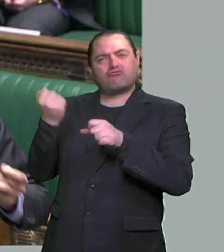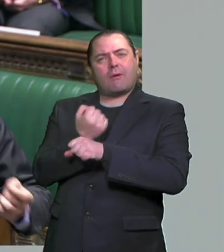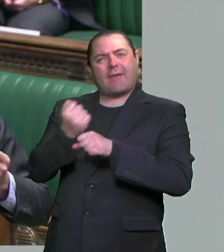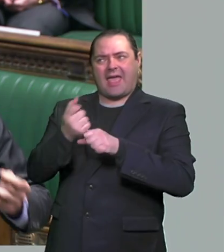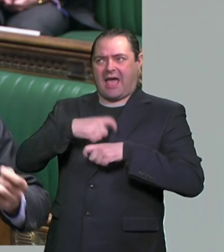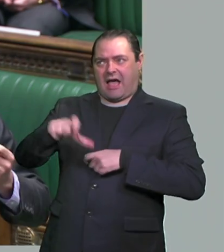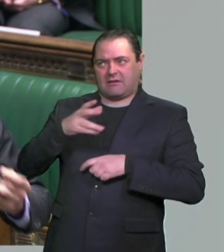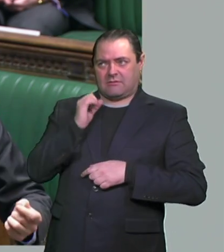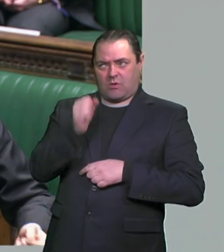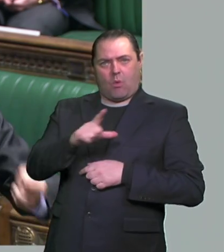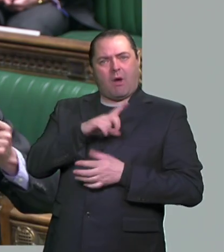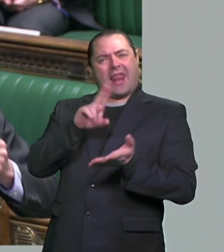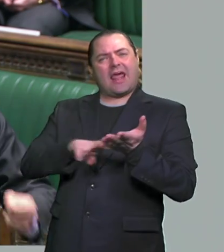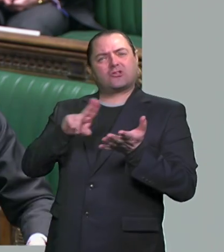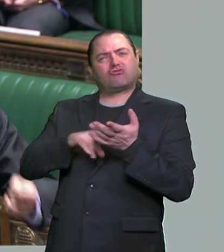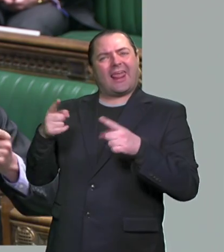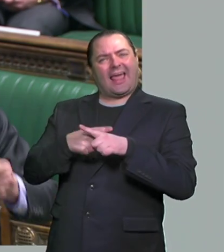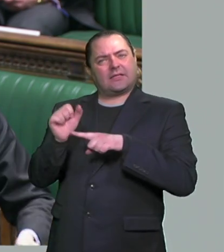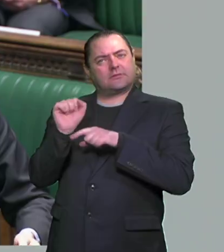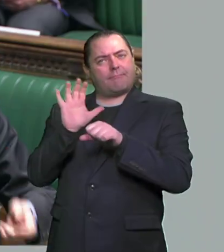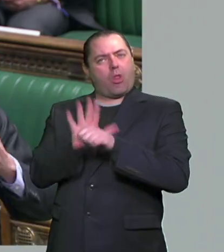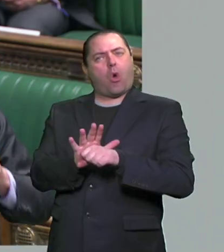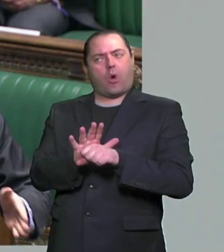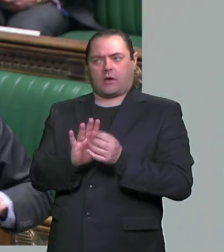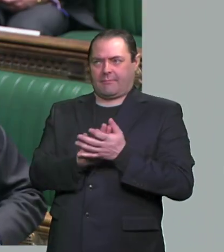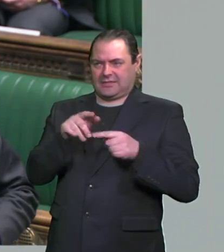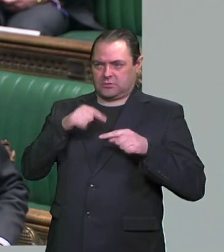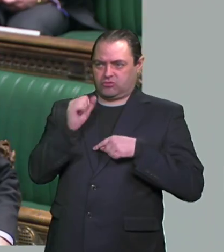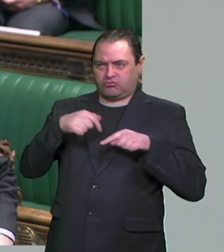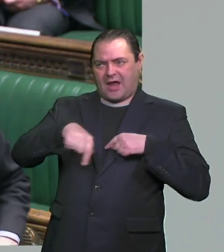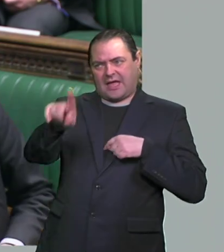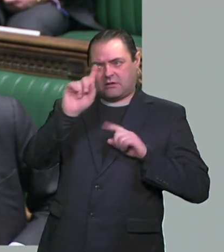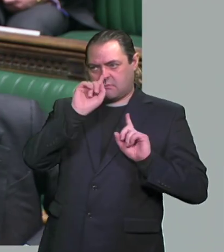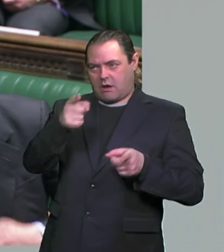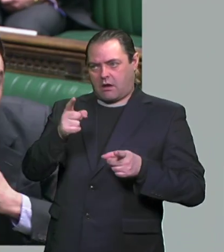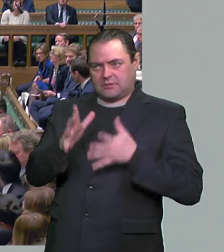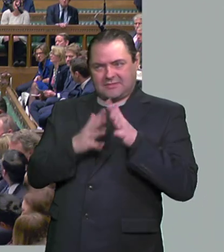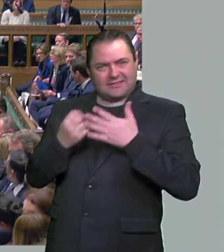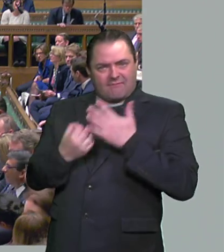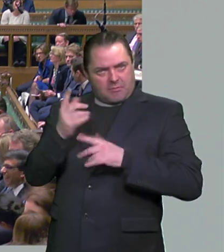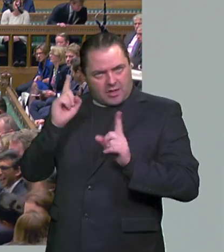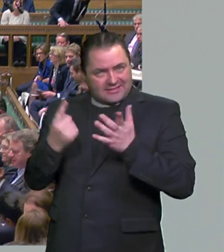Natural England is standing in the way and stopping us from doing what we need to do for this vital link.